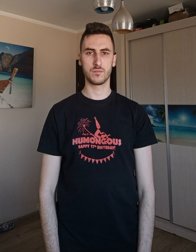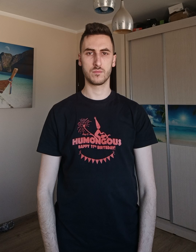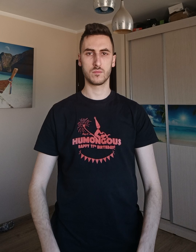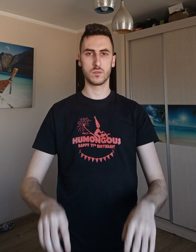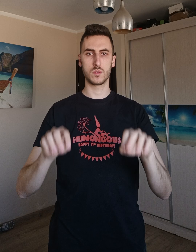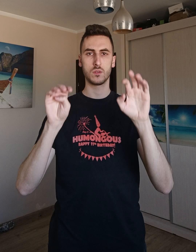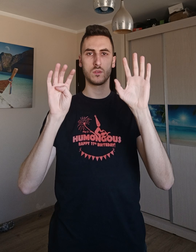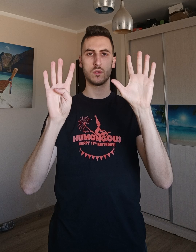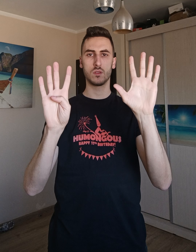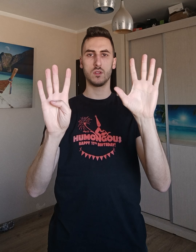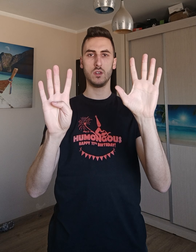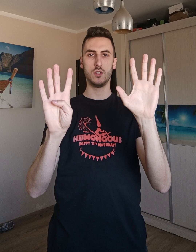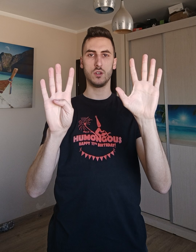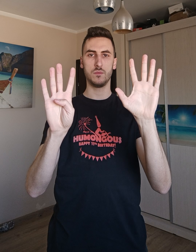תשע